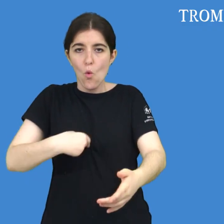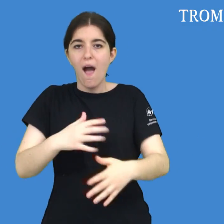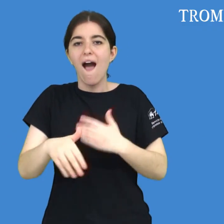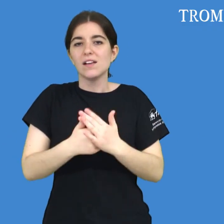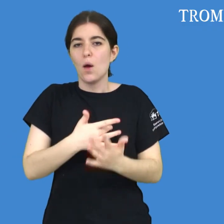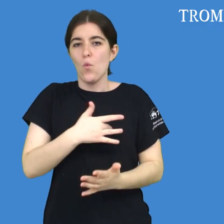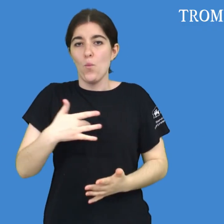hasta